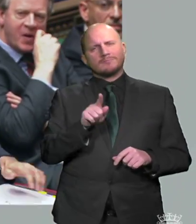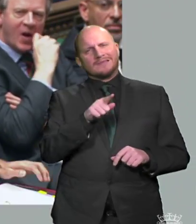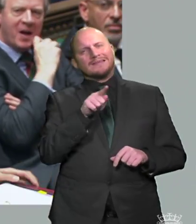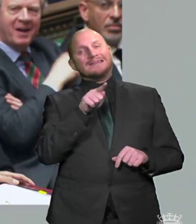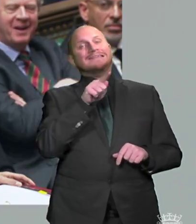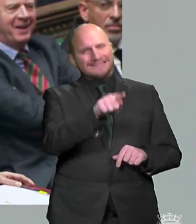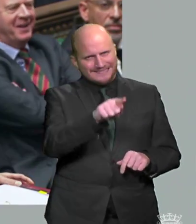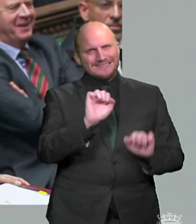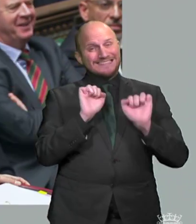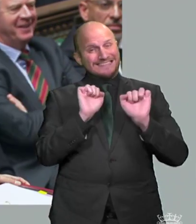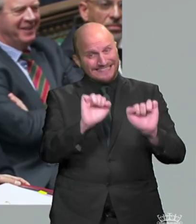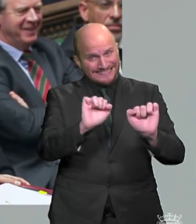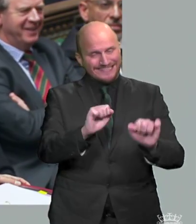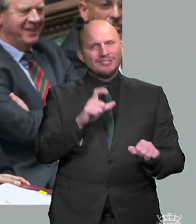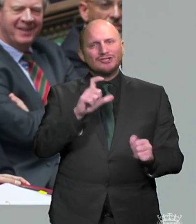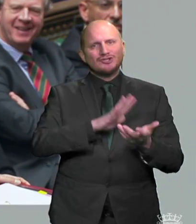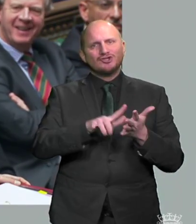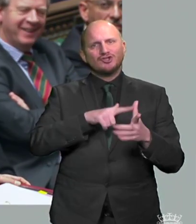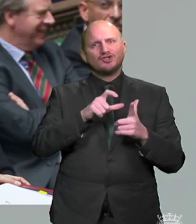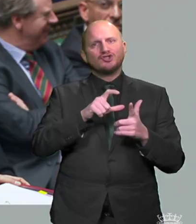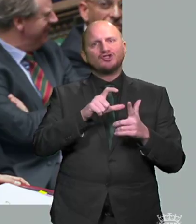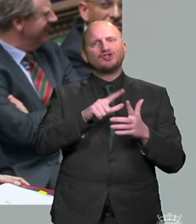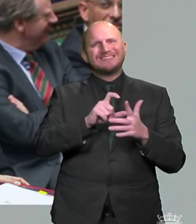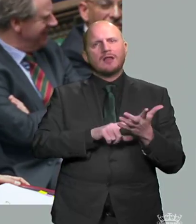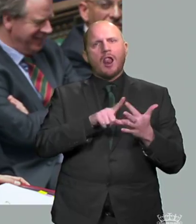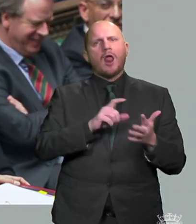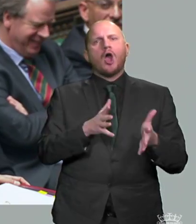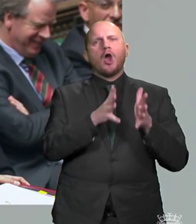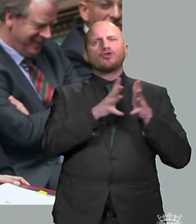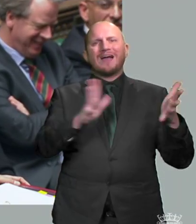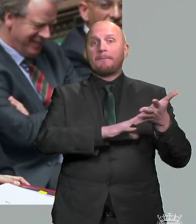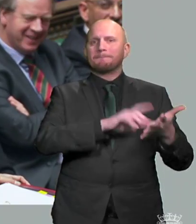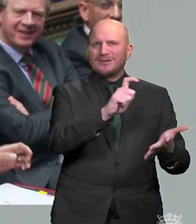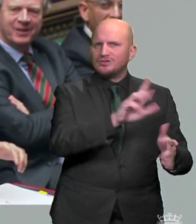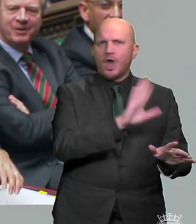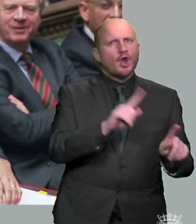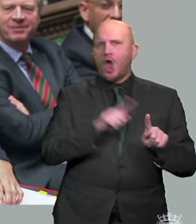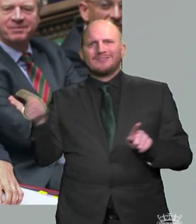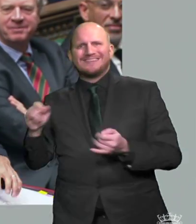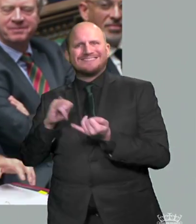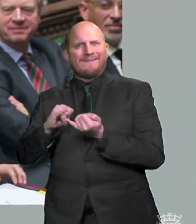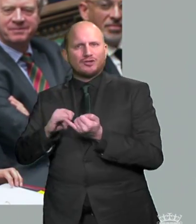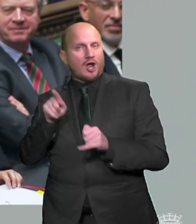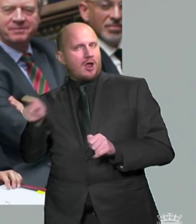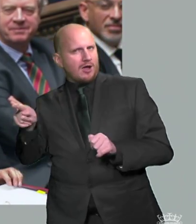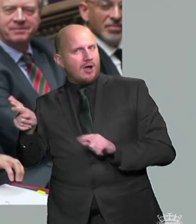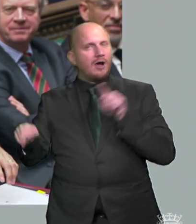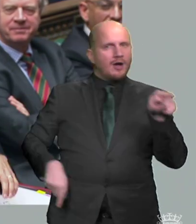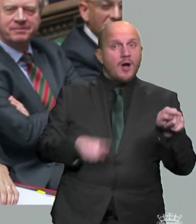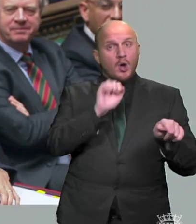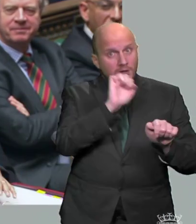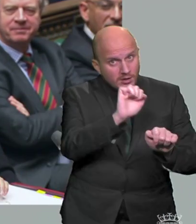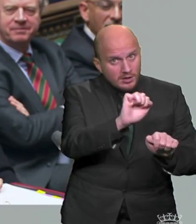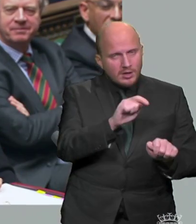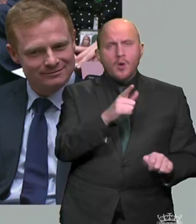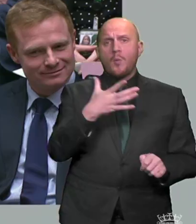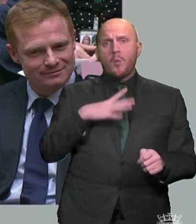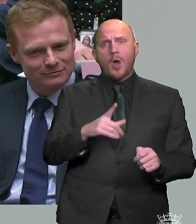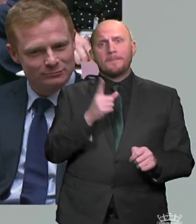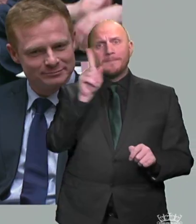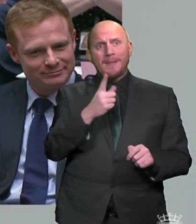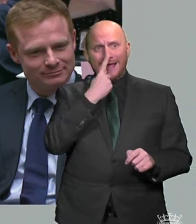She will know that the Financial Services and Markets Bill will establish a legislative framework for protecting access to cash.